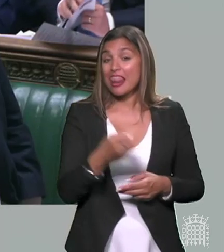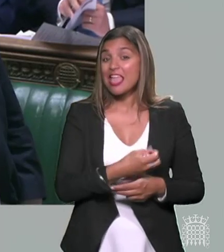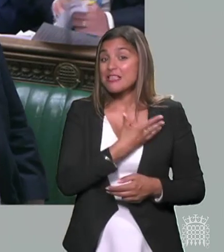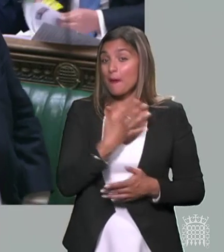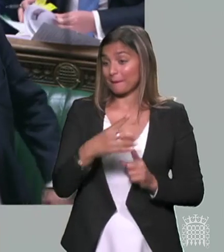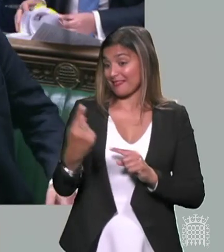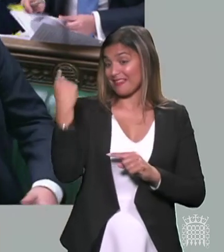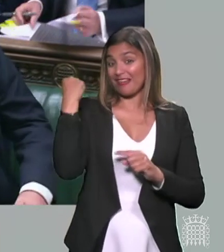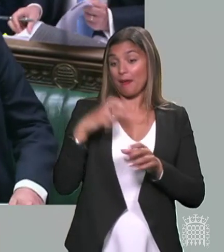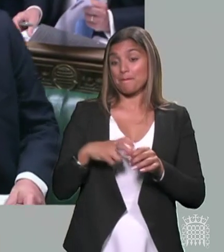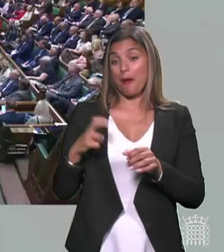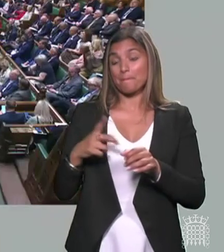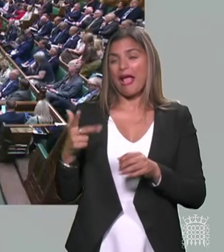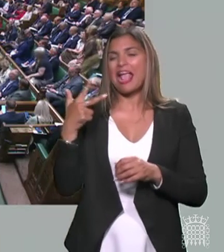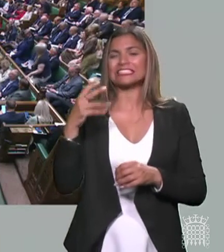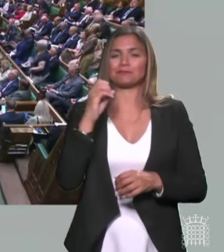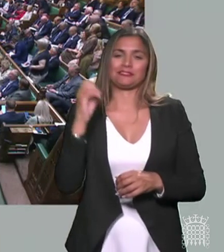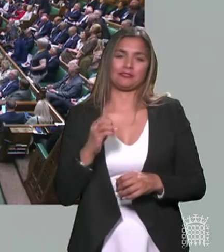That is the difference between them and us.